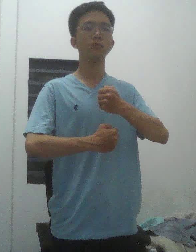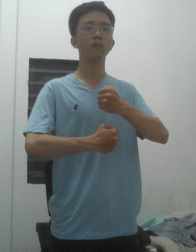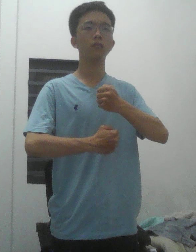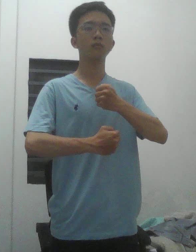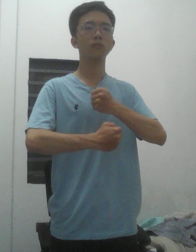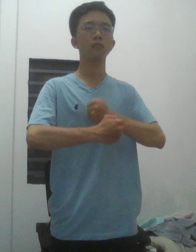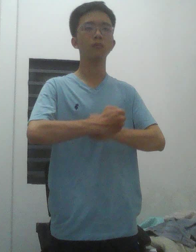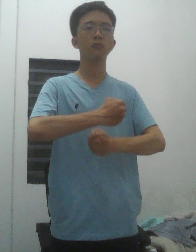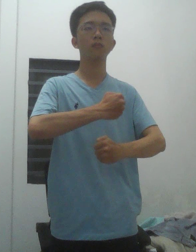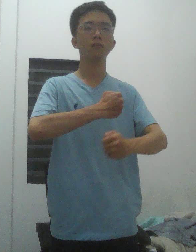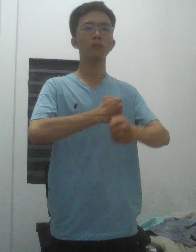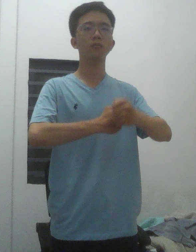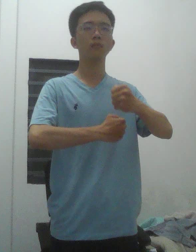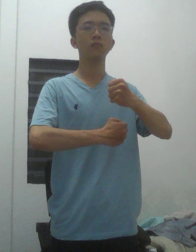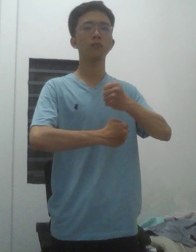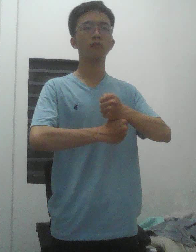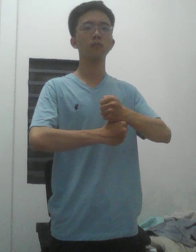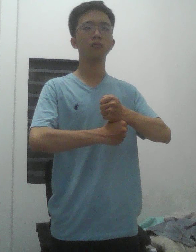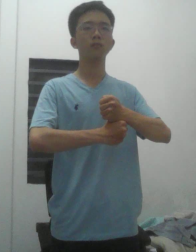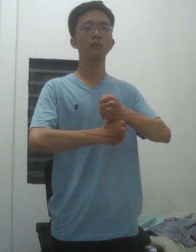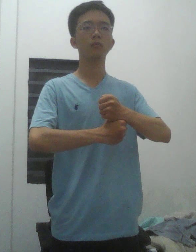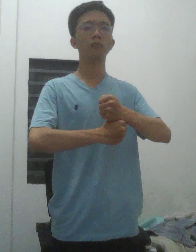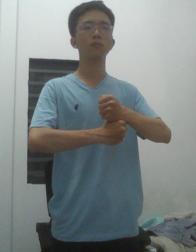nam